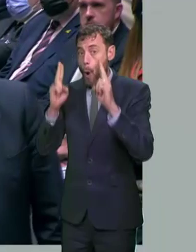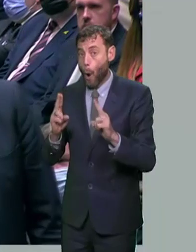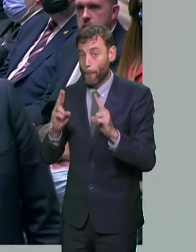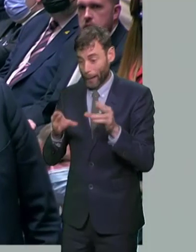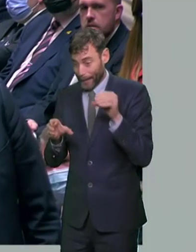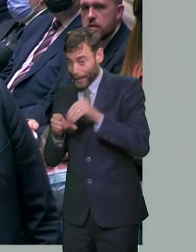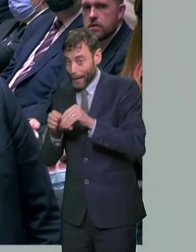for the third time: your home is disregarded.